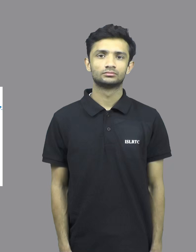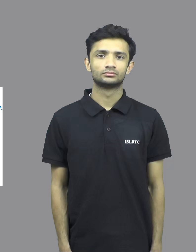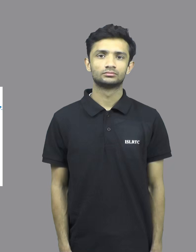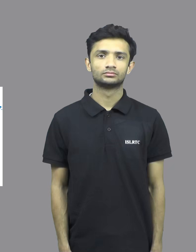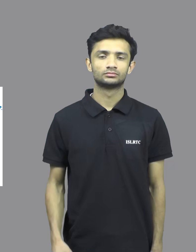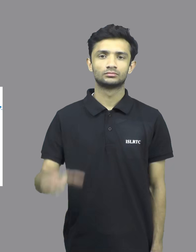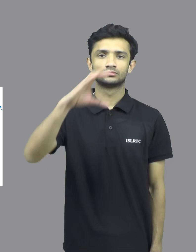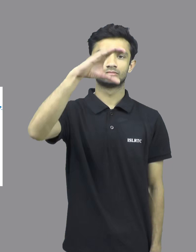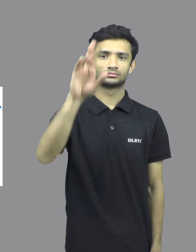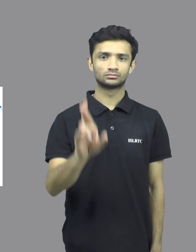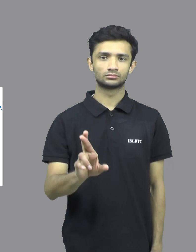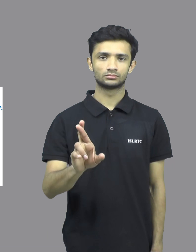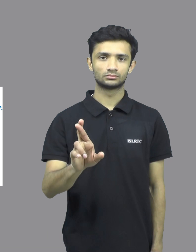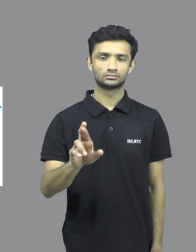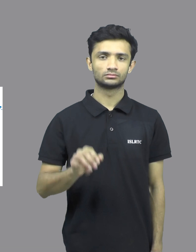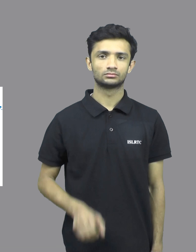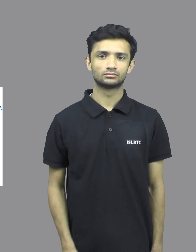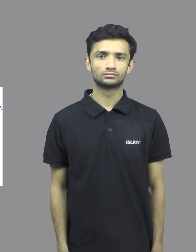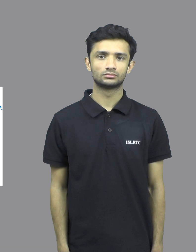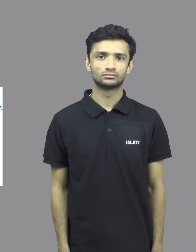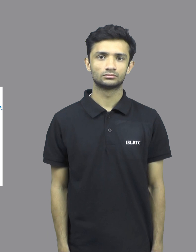Costa Rica